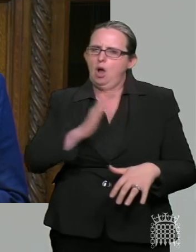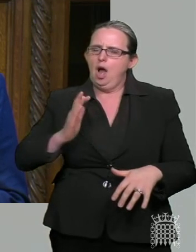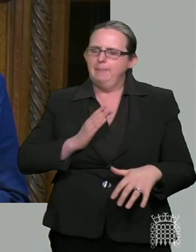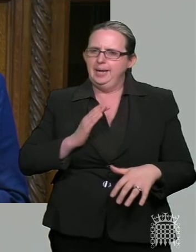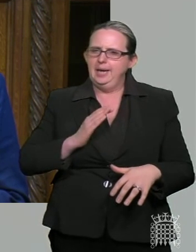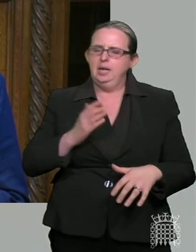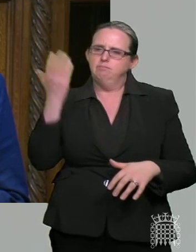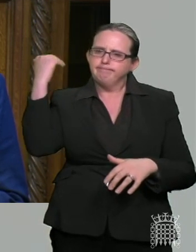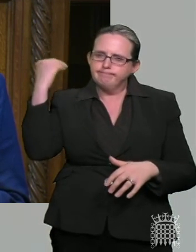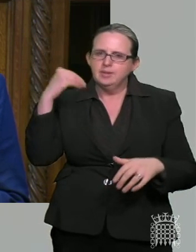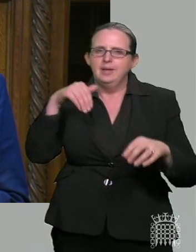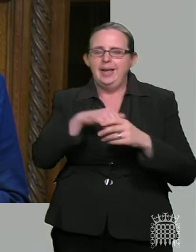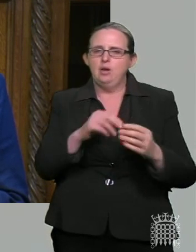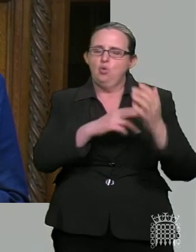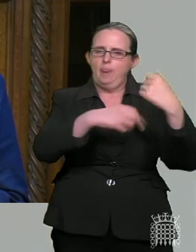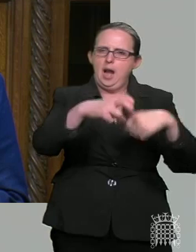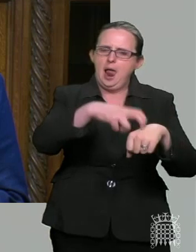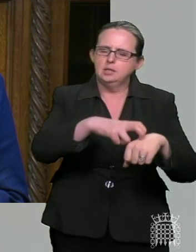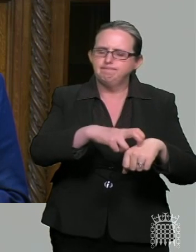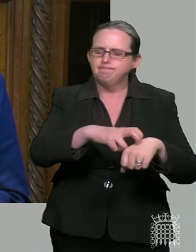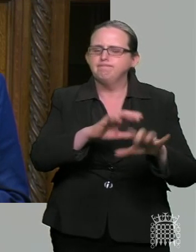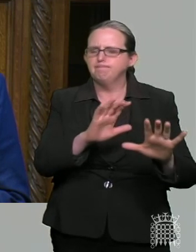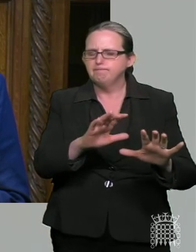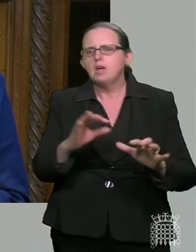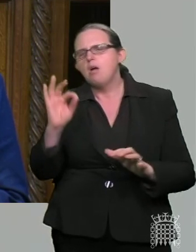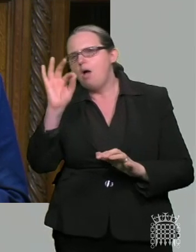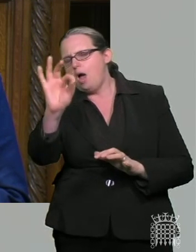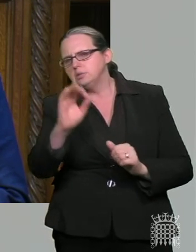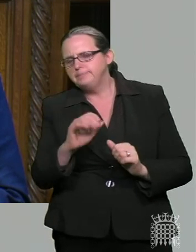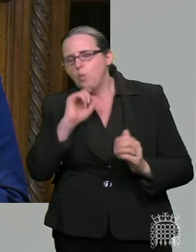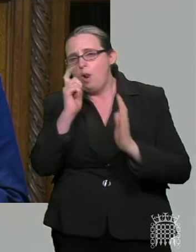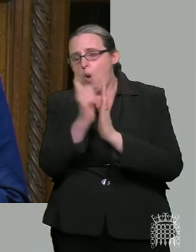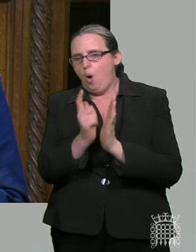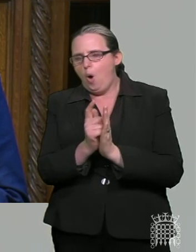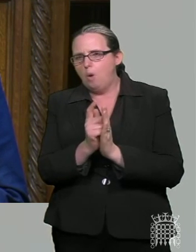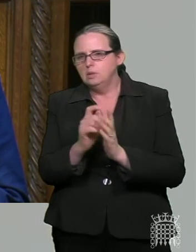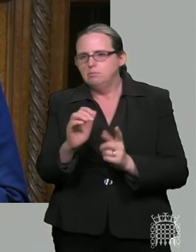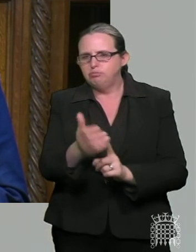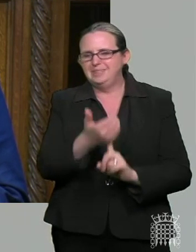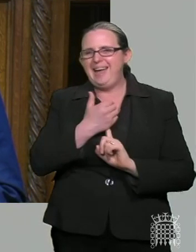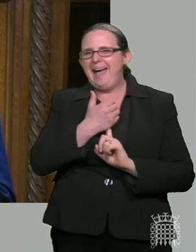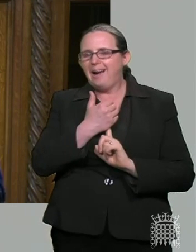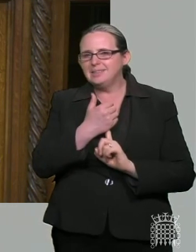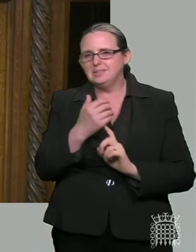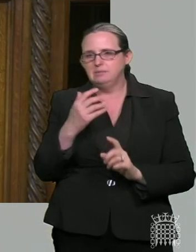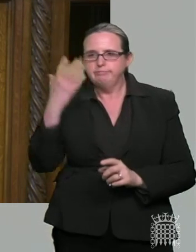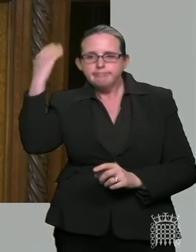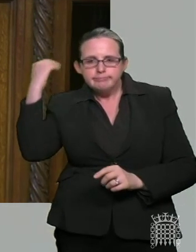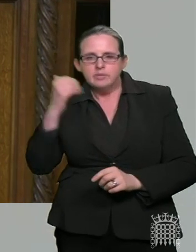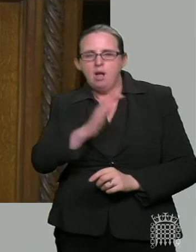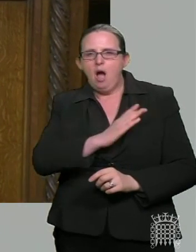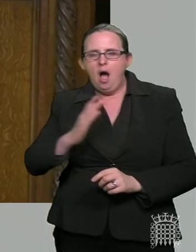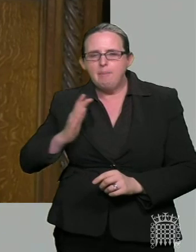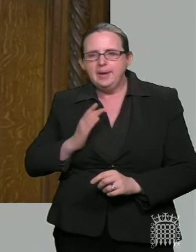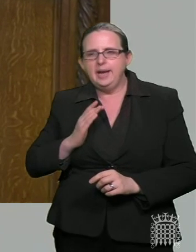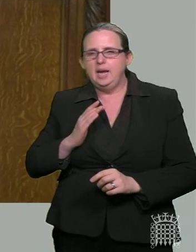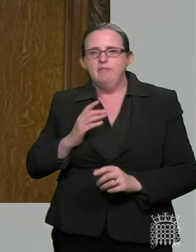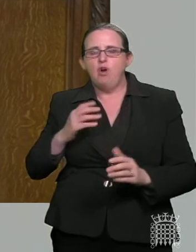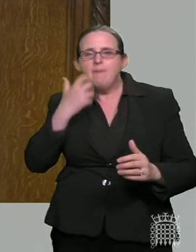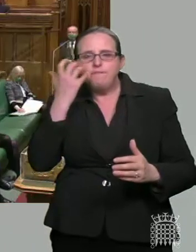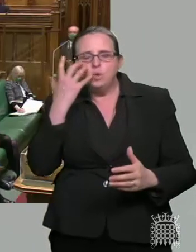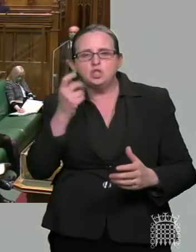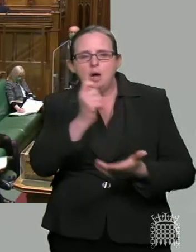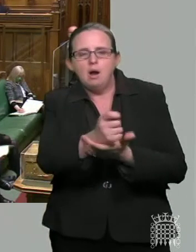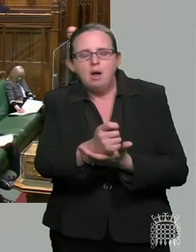Can he assure me that legislation will be brought forward in this Session to protect veterans from further prosecutions or investigations unless compelling new evidence is brought forward?